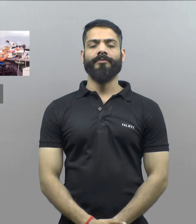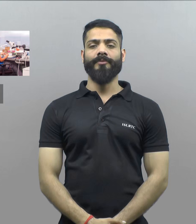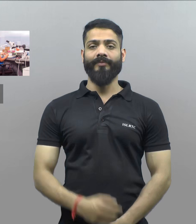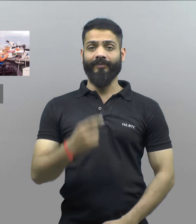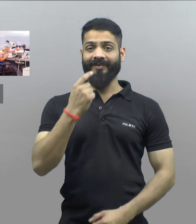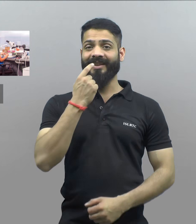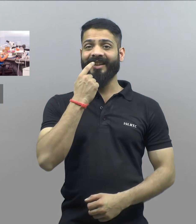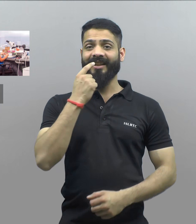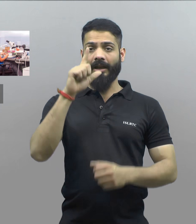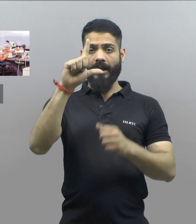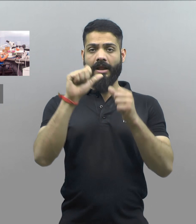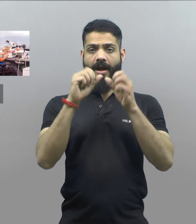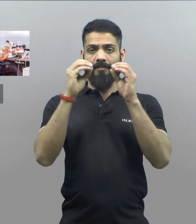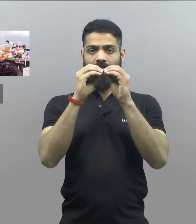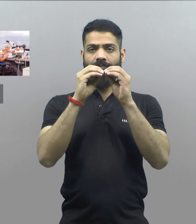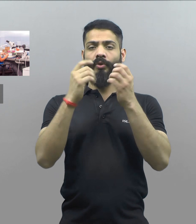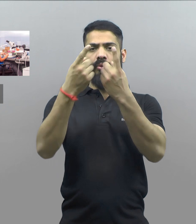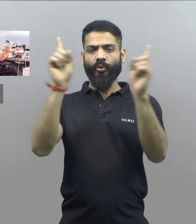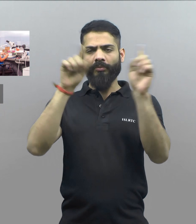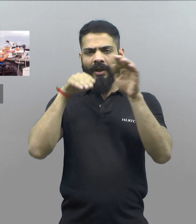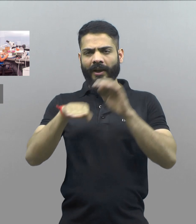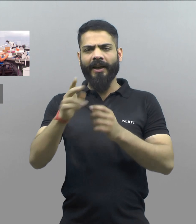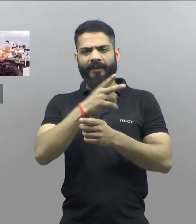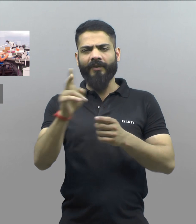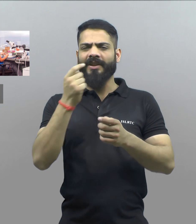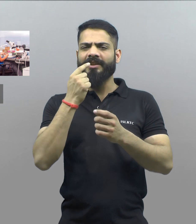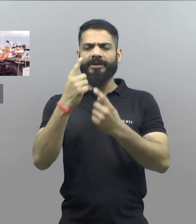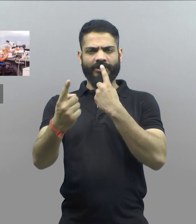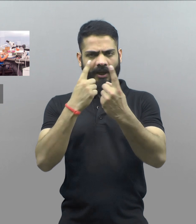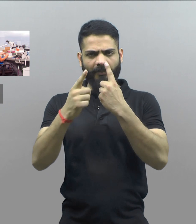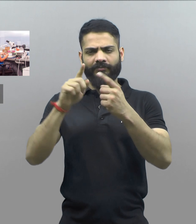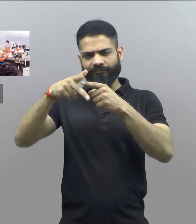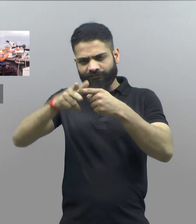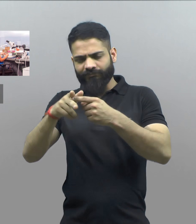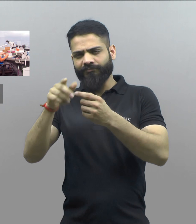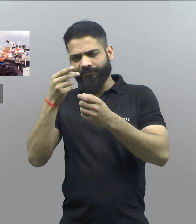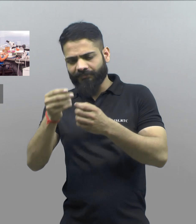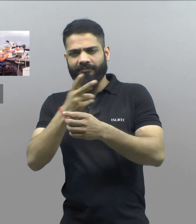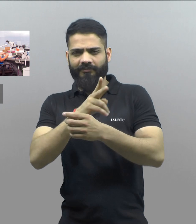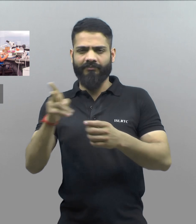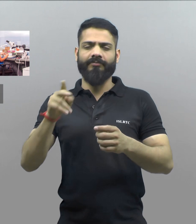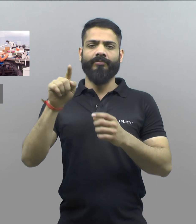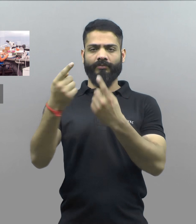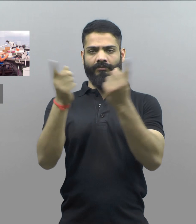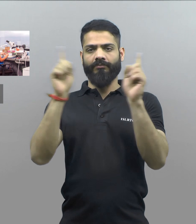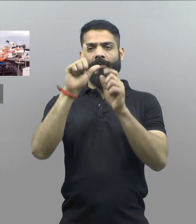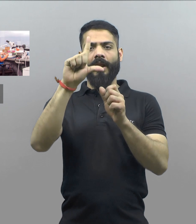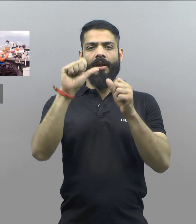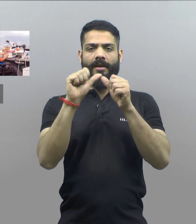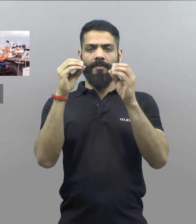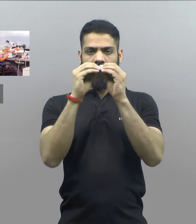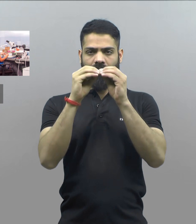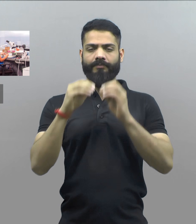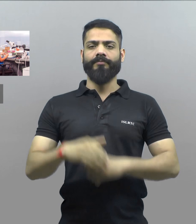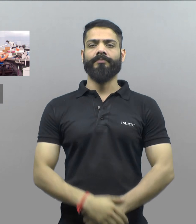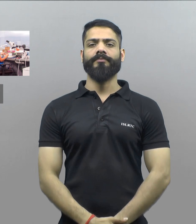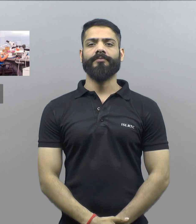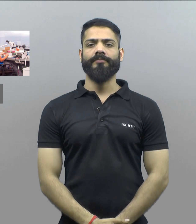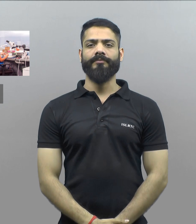Dental Lab